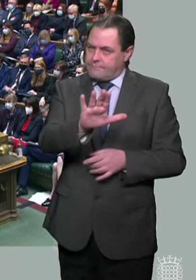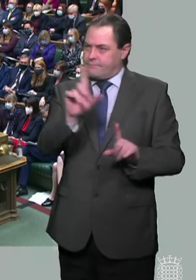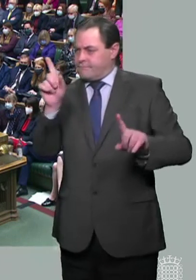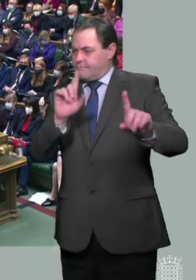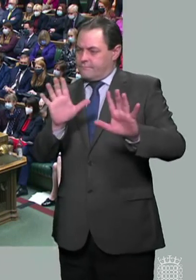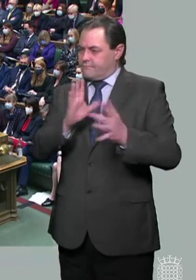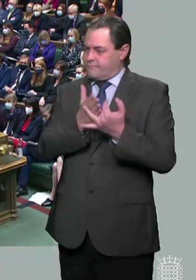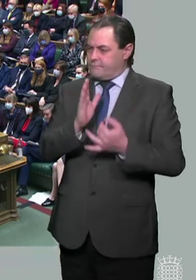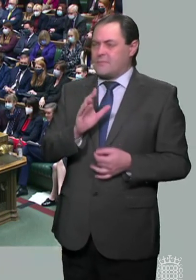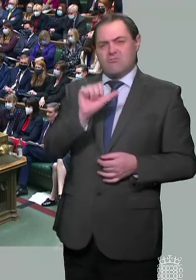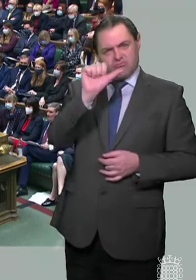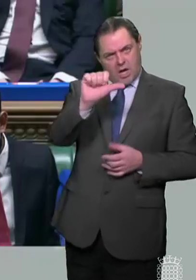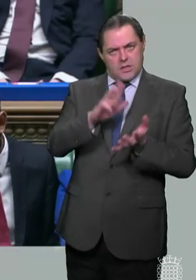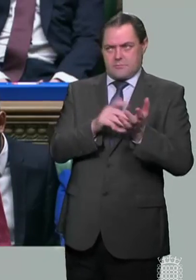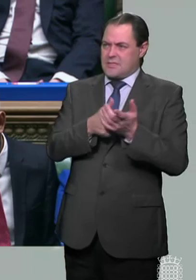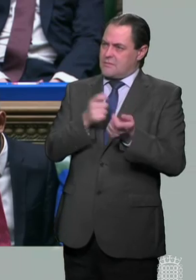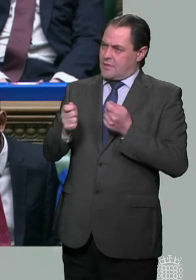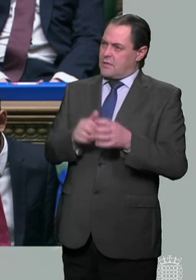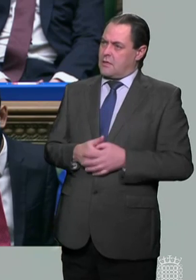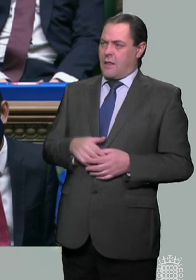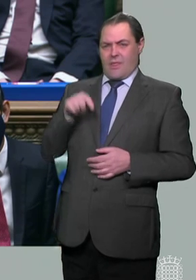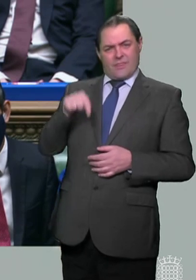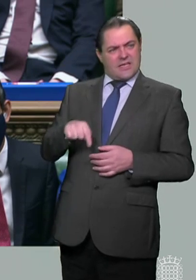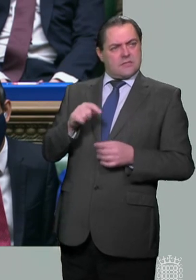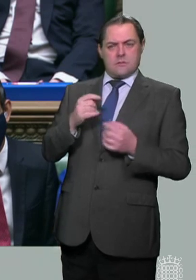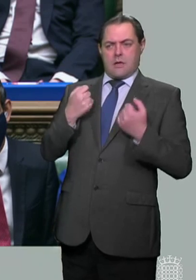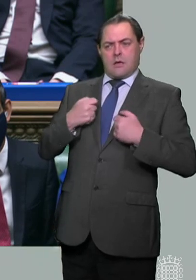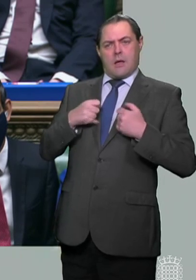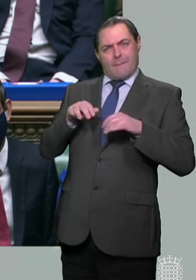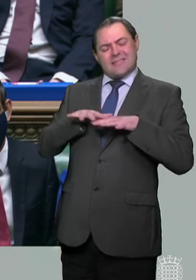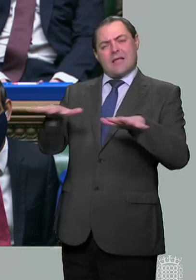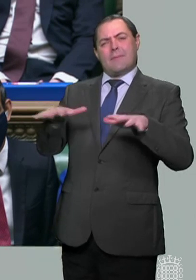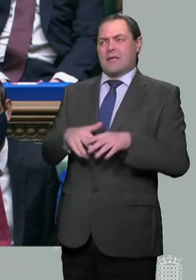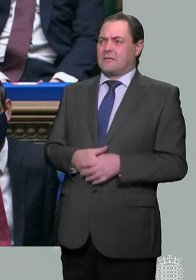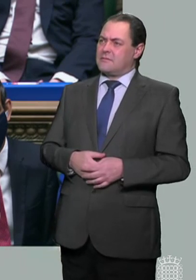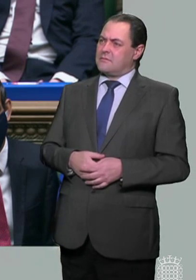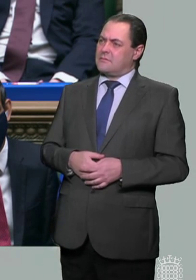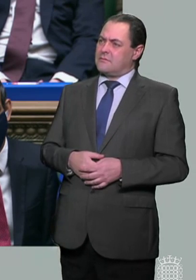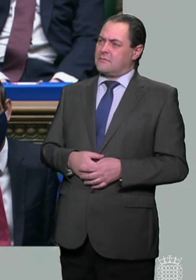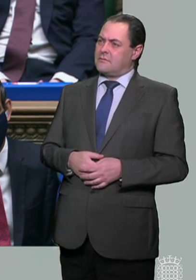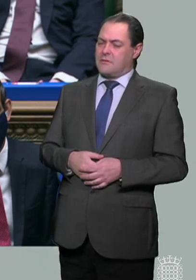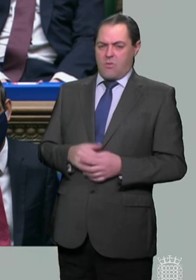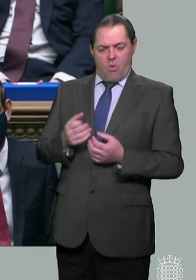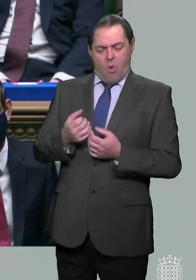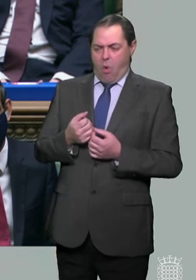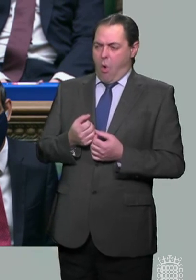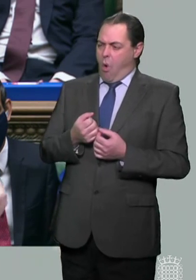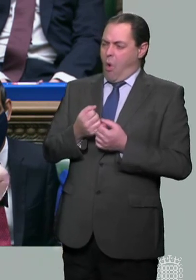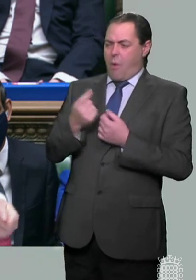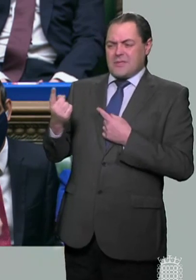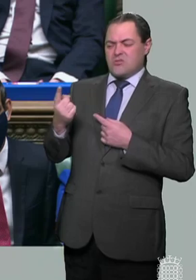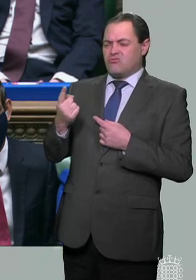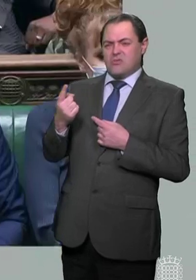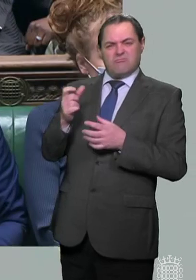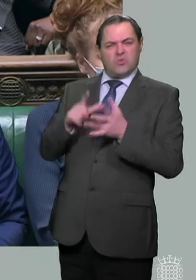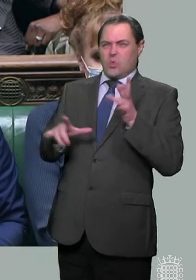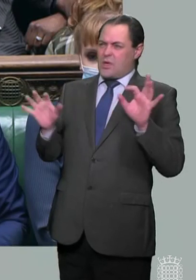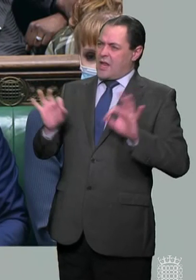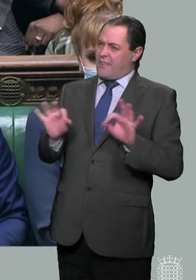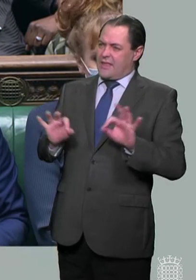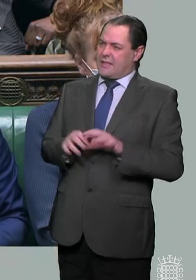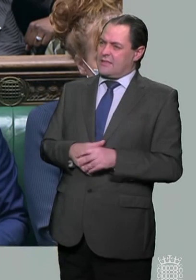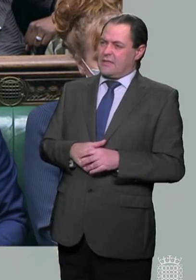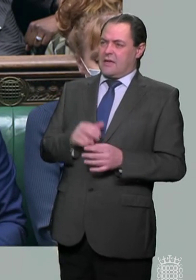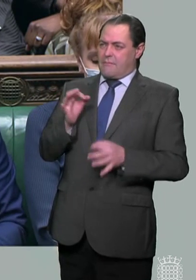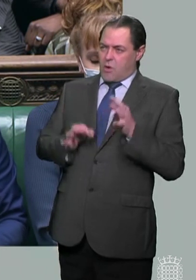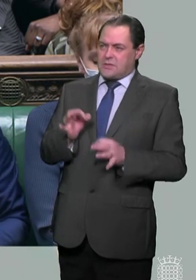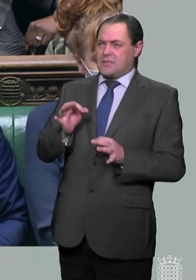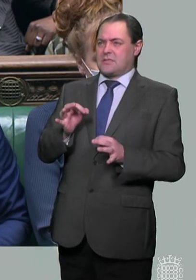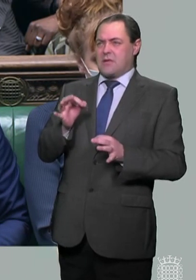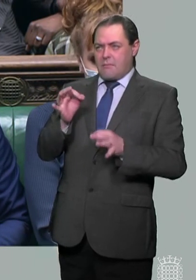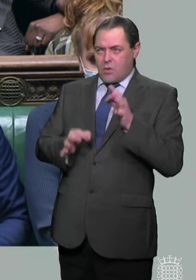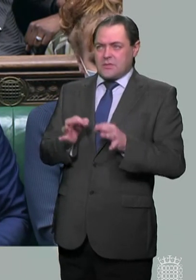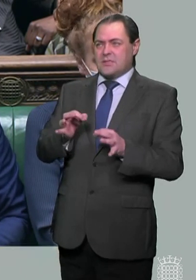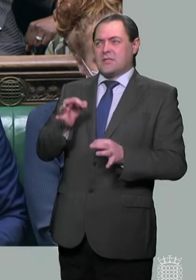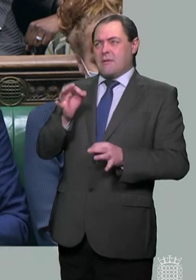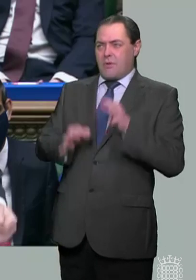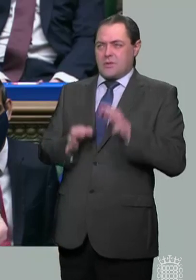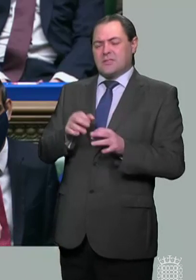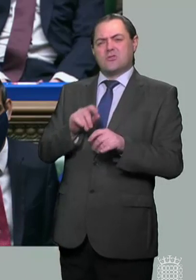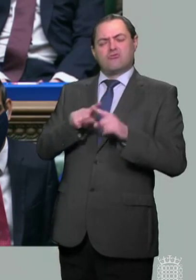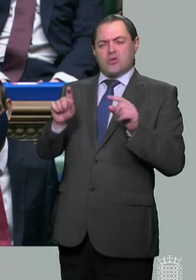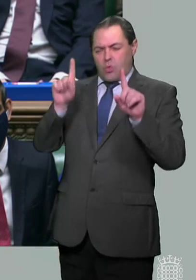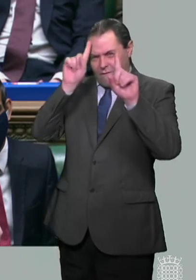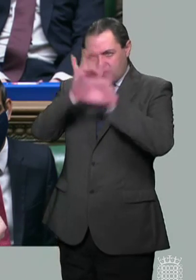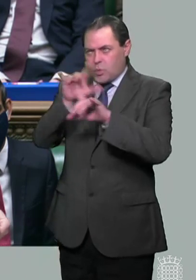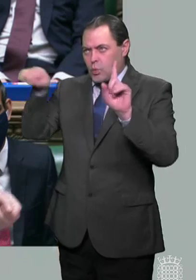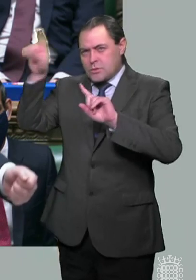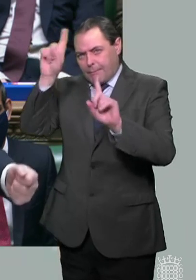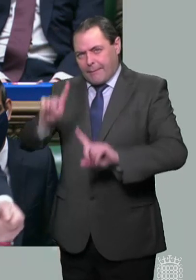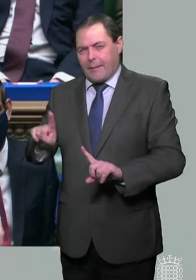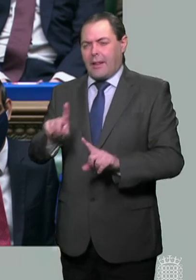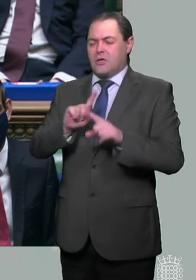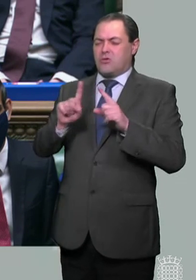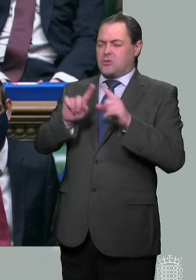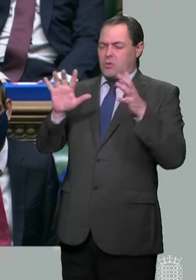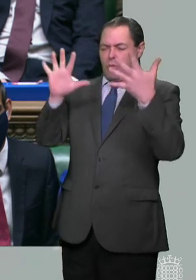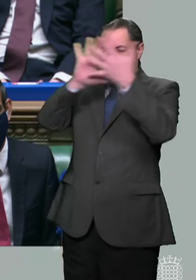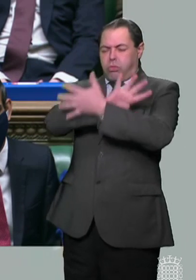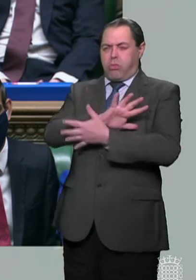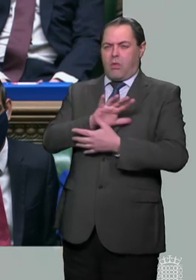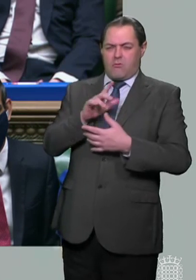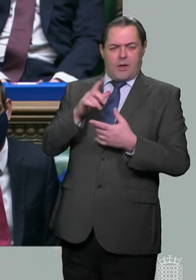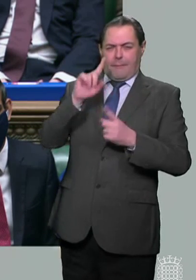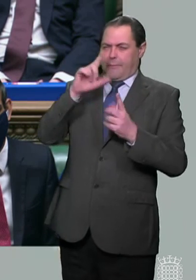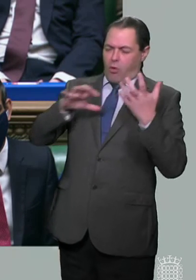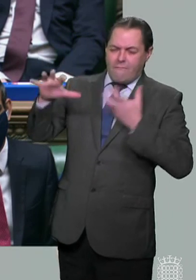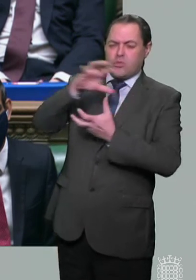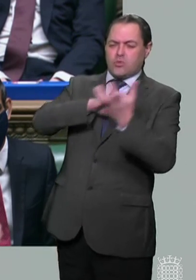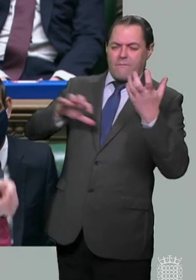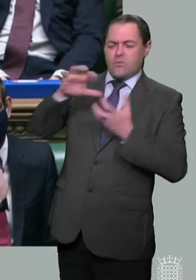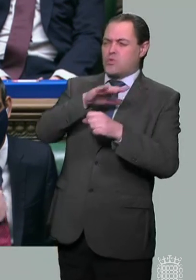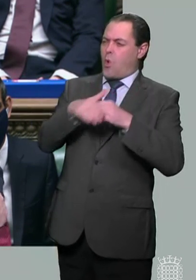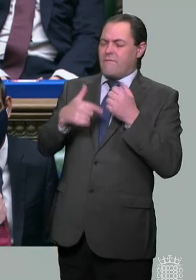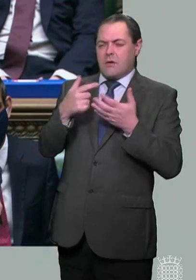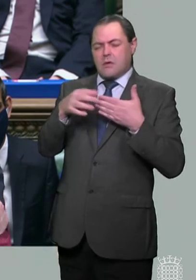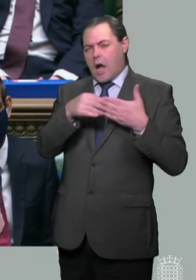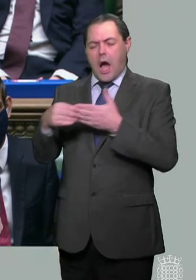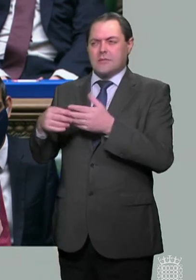Yes, Mr Speaker. Throughout this pandemic, the Leader of the Opposition in particular has done nothing but play politics to try to muddy the waters, to confuse the public and to cause needless confusion about the guidance.